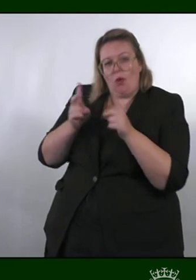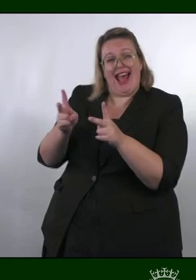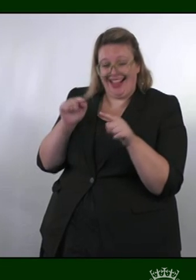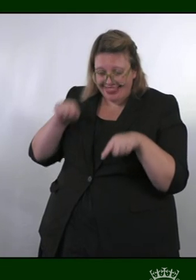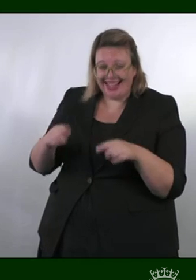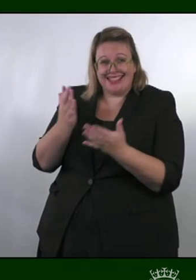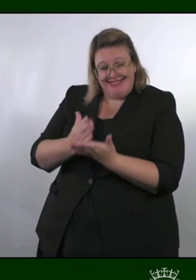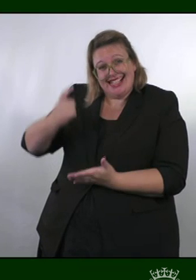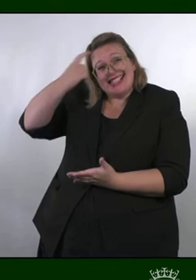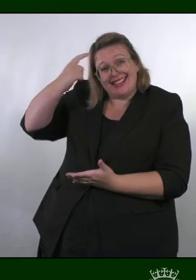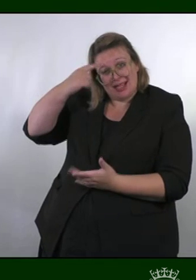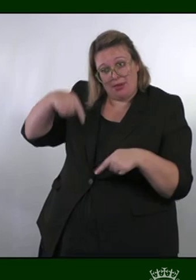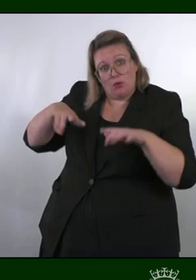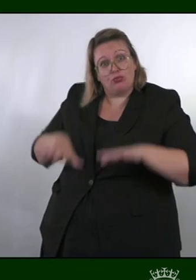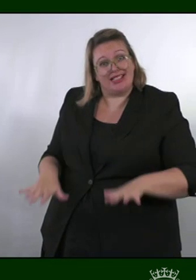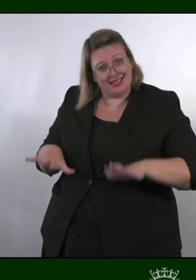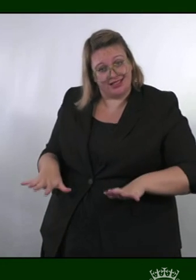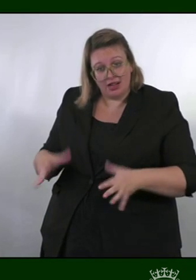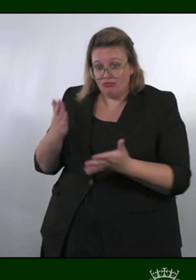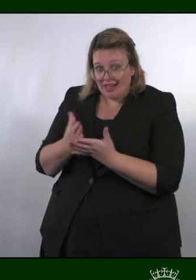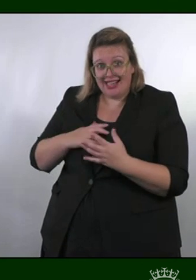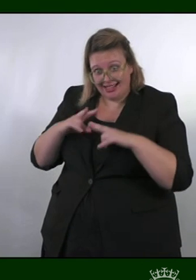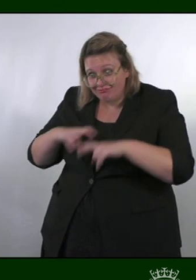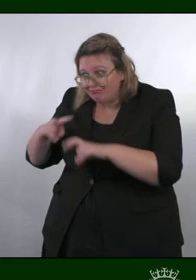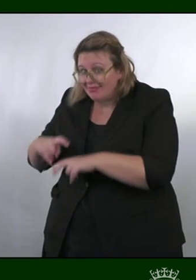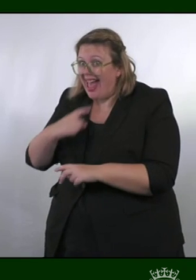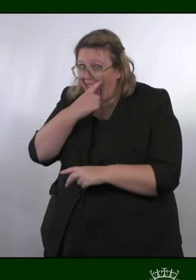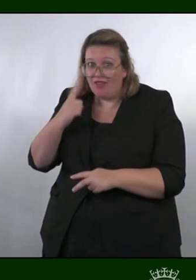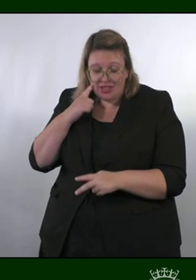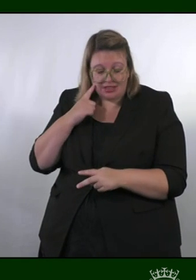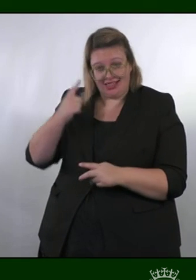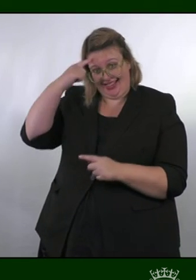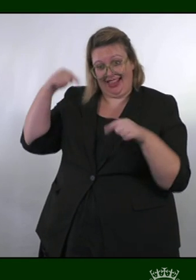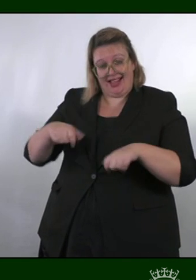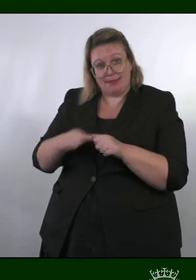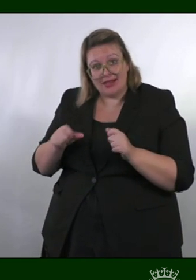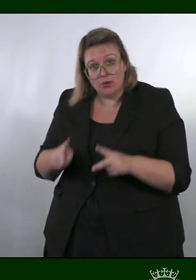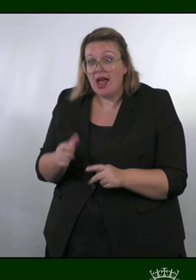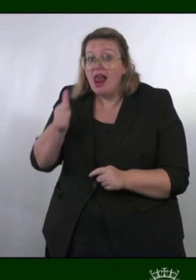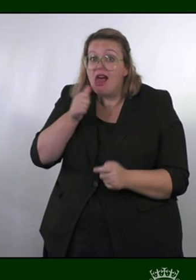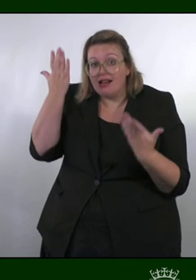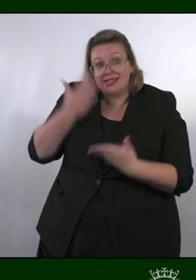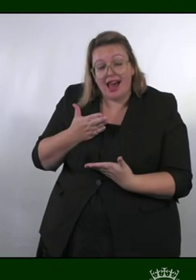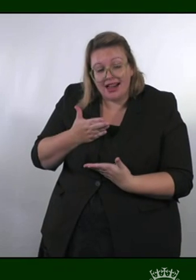That is what the epidemiology supports. It is what the deputy chief medical officer supported last night.